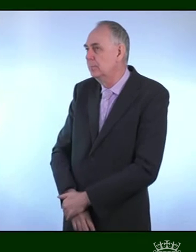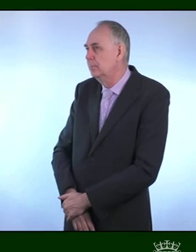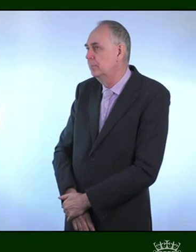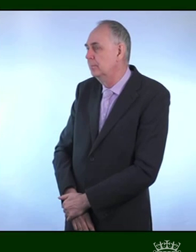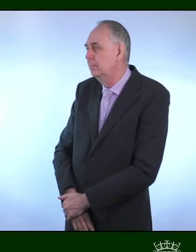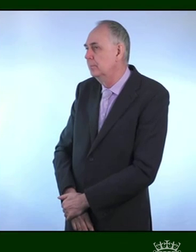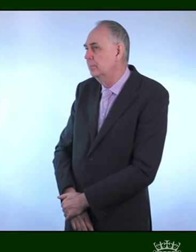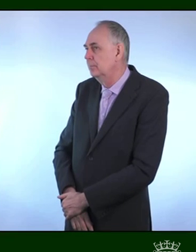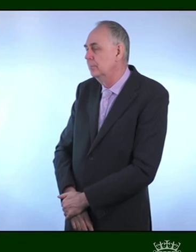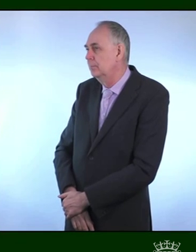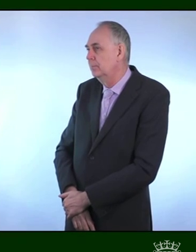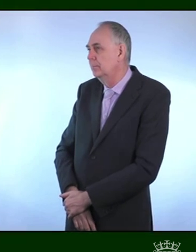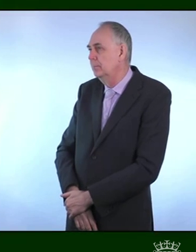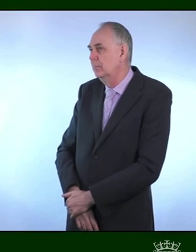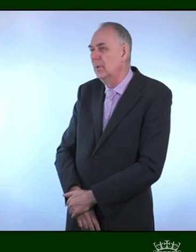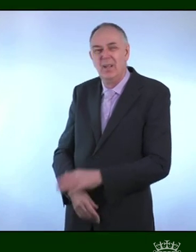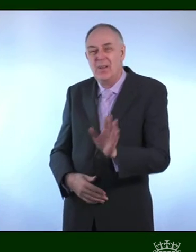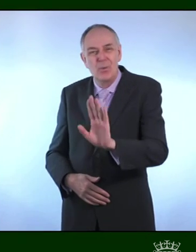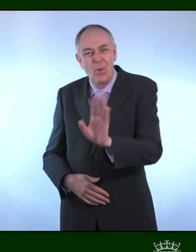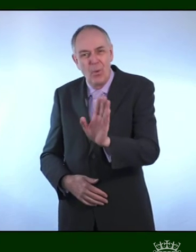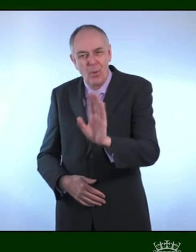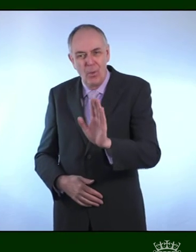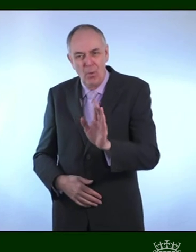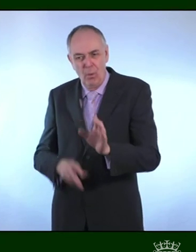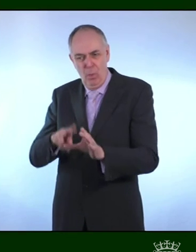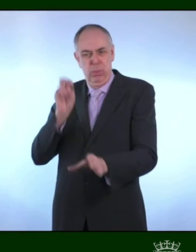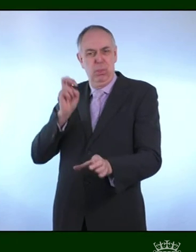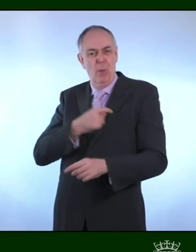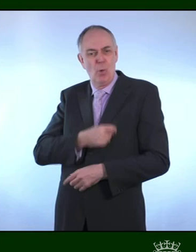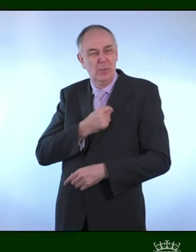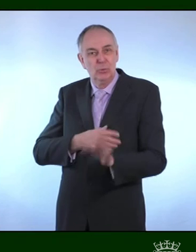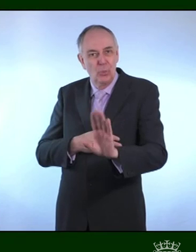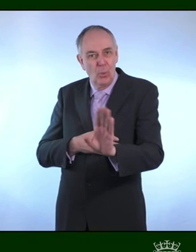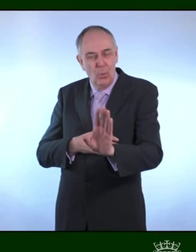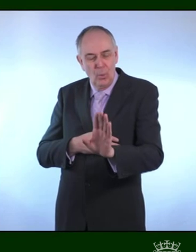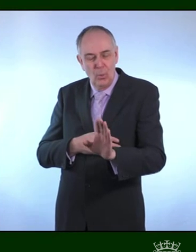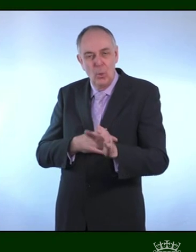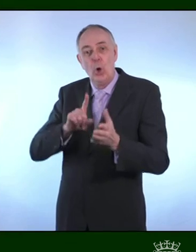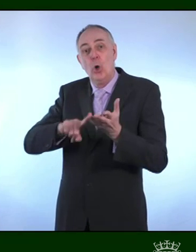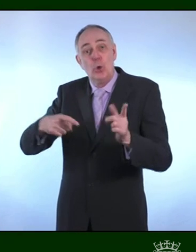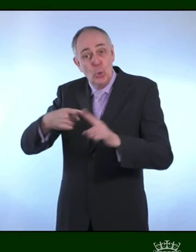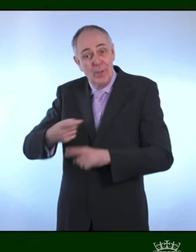I can tell the honourable Gentleman that we have certainly not washed our hands of any sector of UK business or industry.